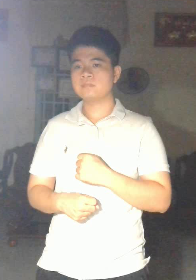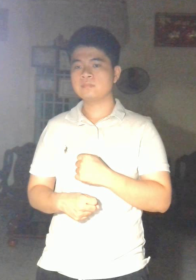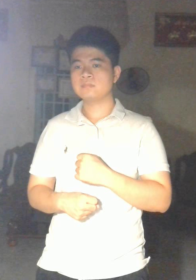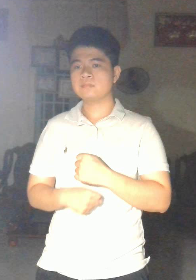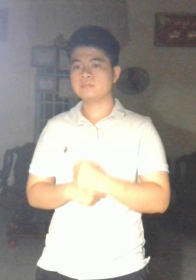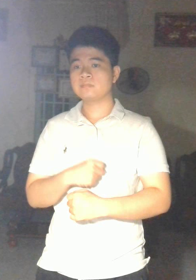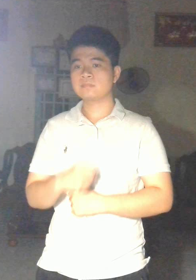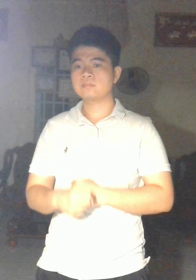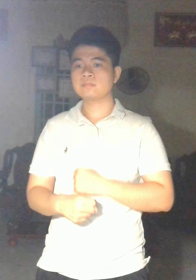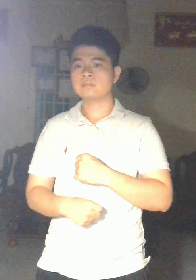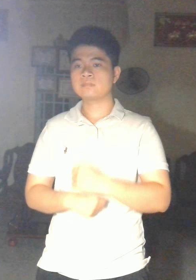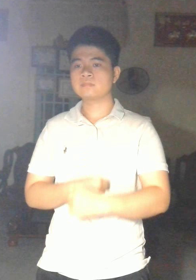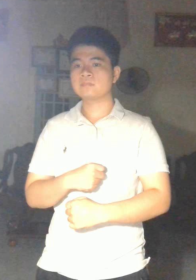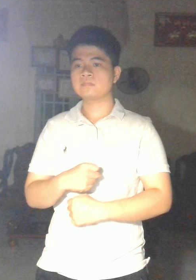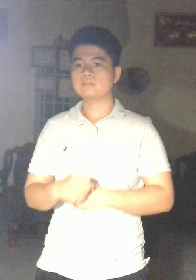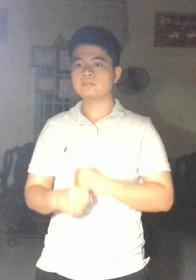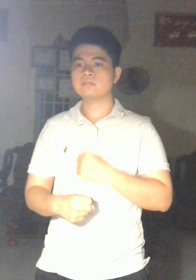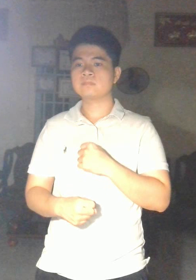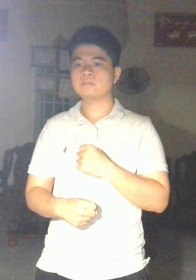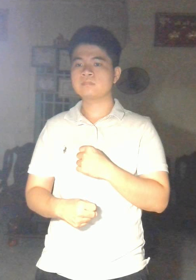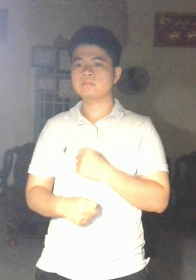quanh nam